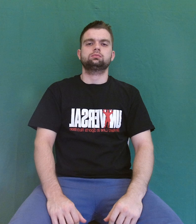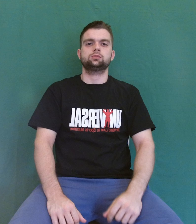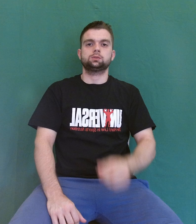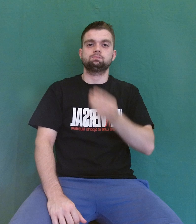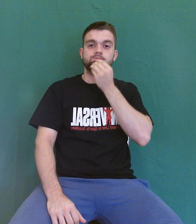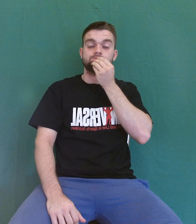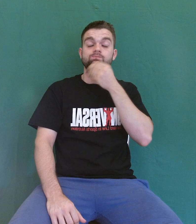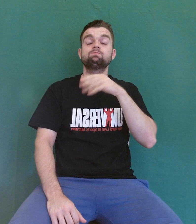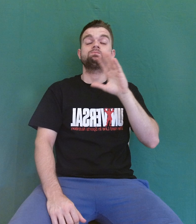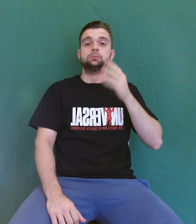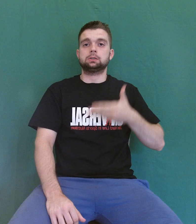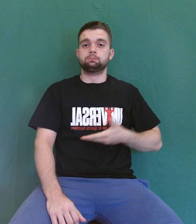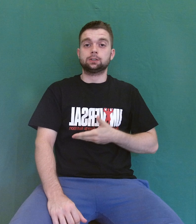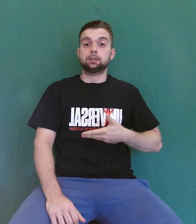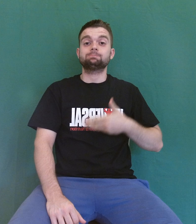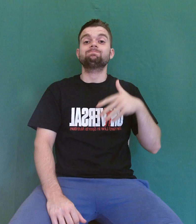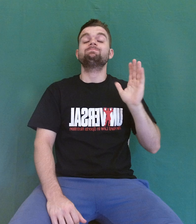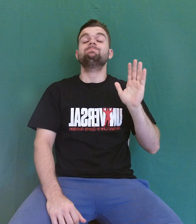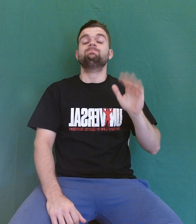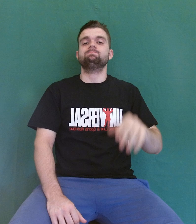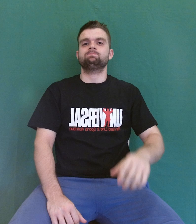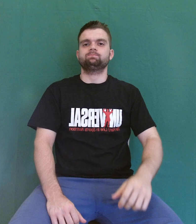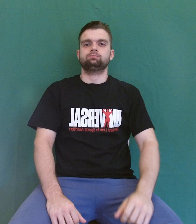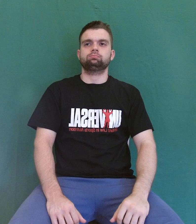ΦΑΓΗΤΟ ΔΕΝ ΠΕΙΝΑΩ ΔΕΝ